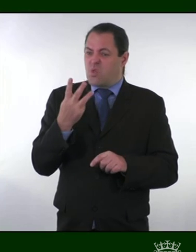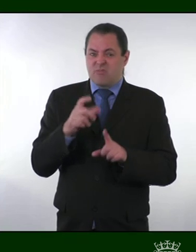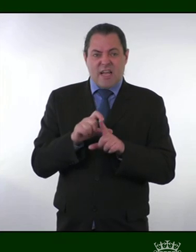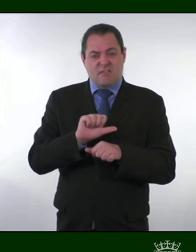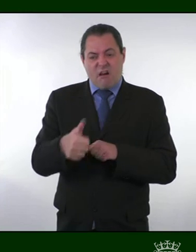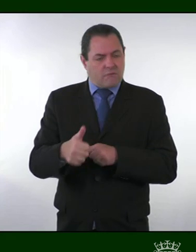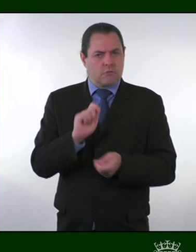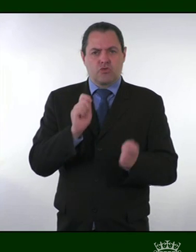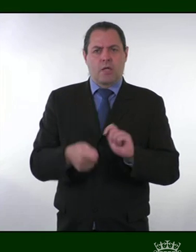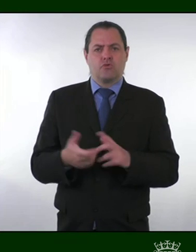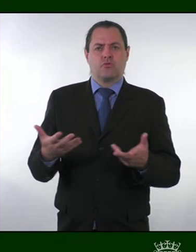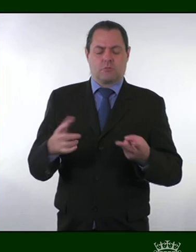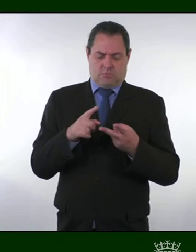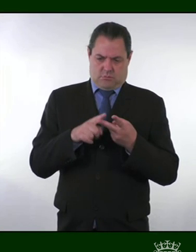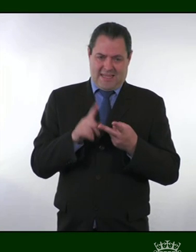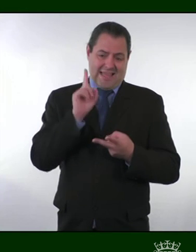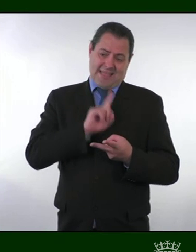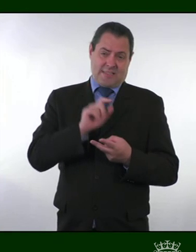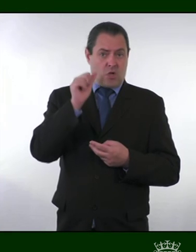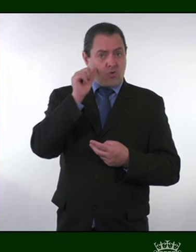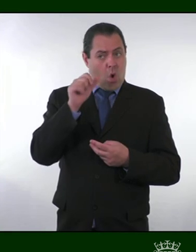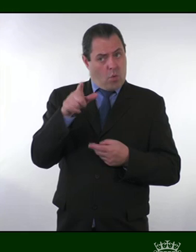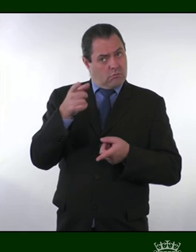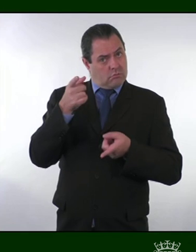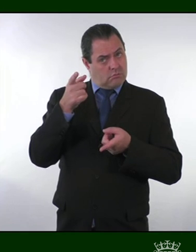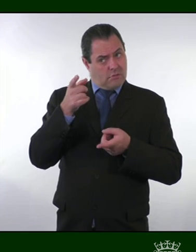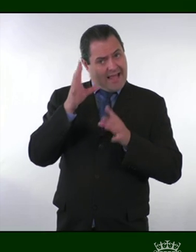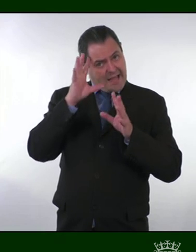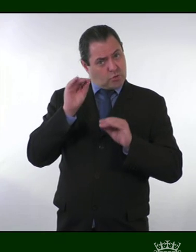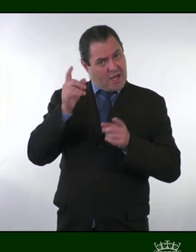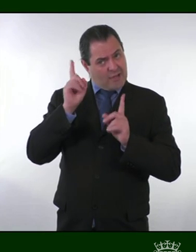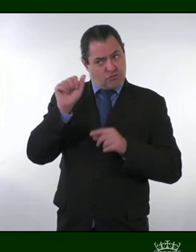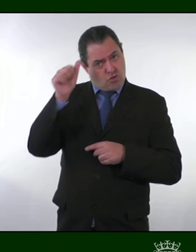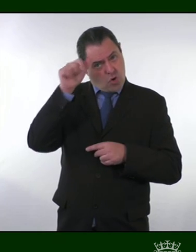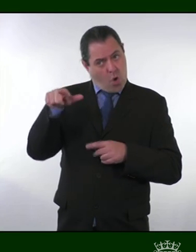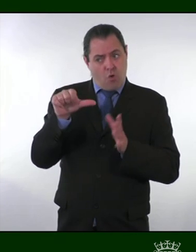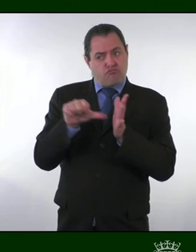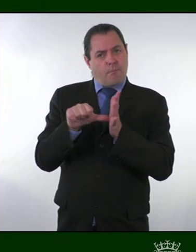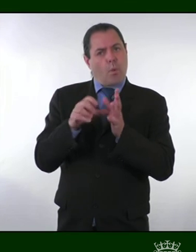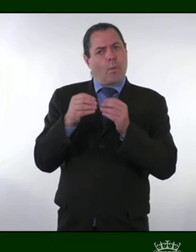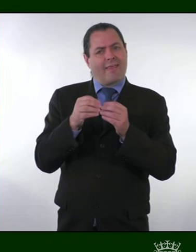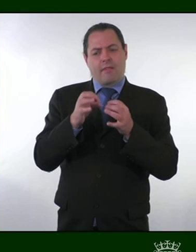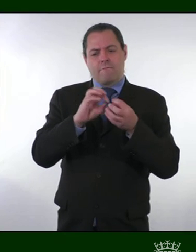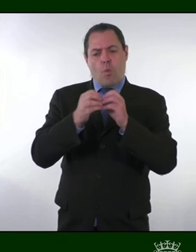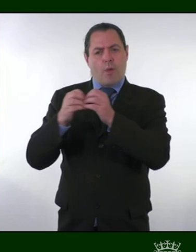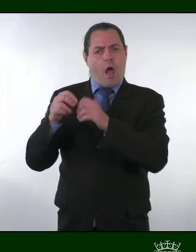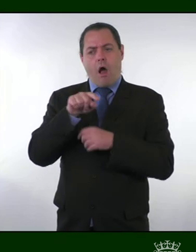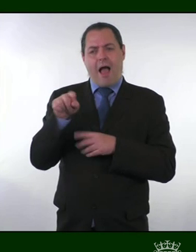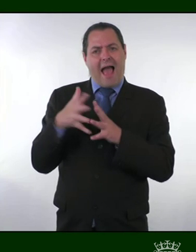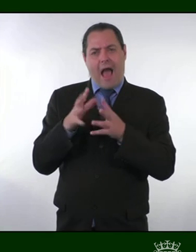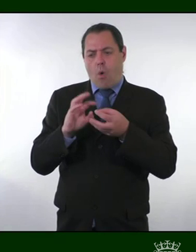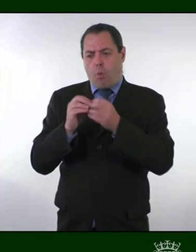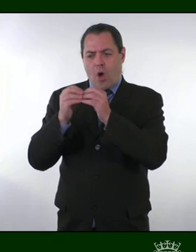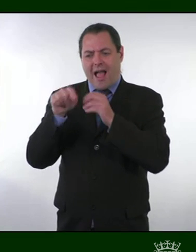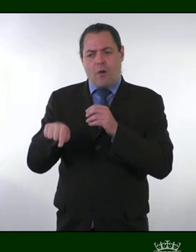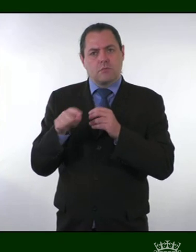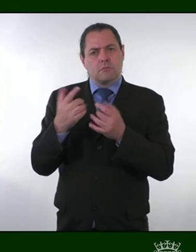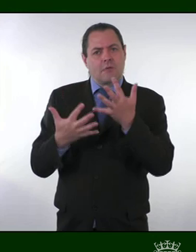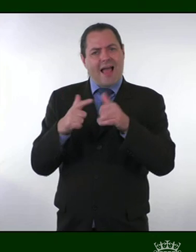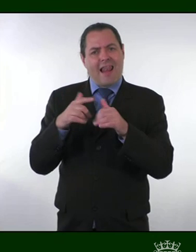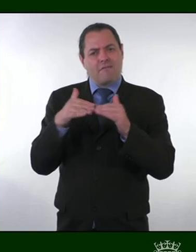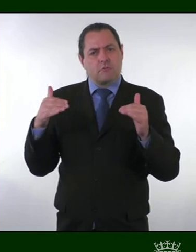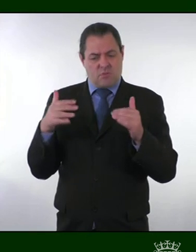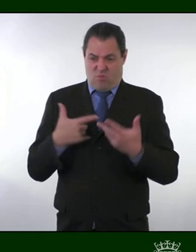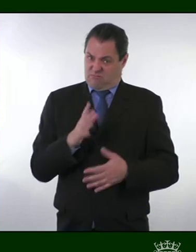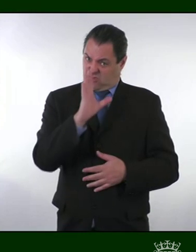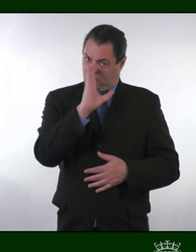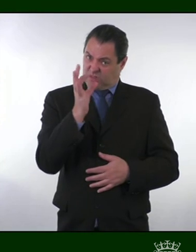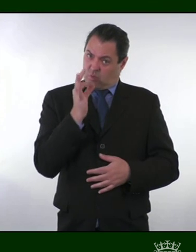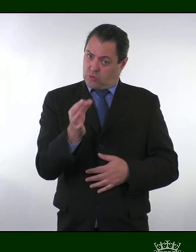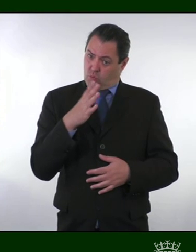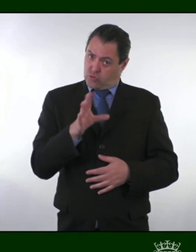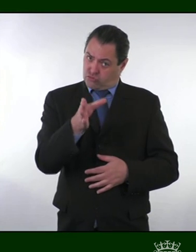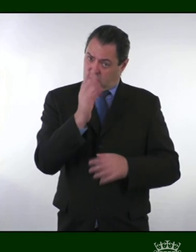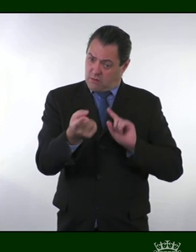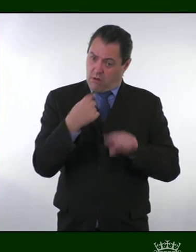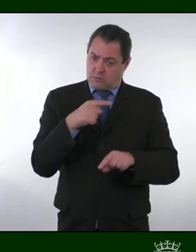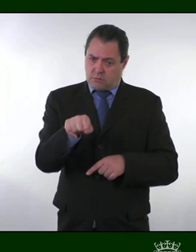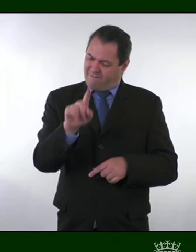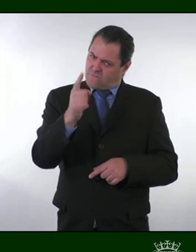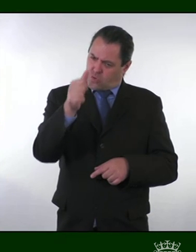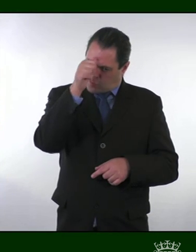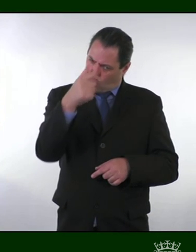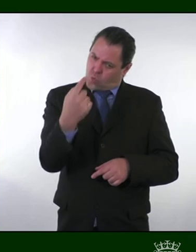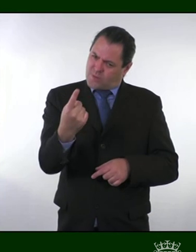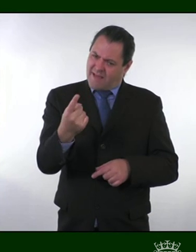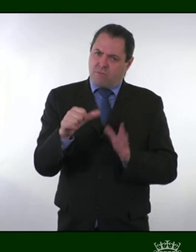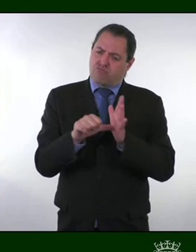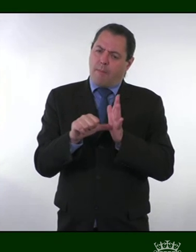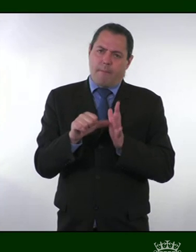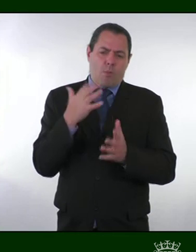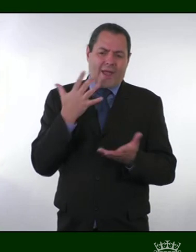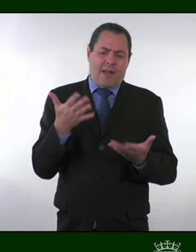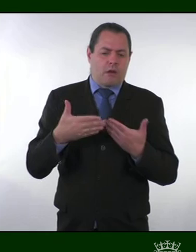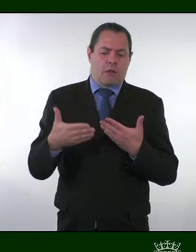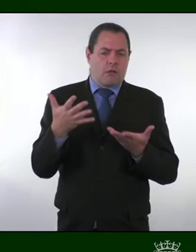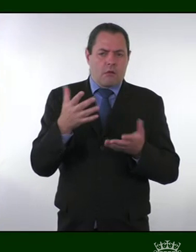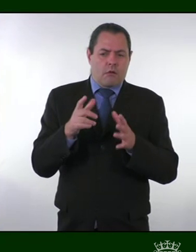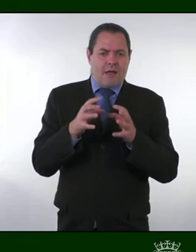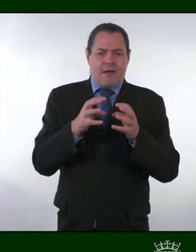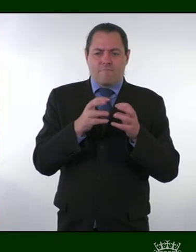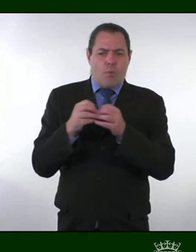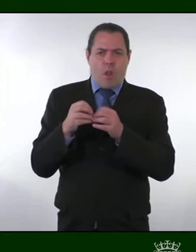We learned yesterday that the Education Secretary knew well in advance that there was a problem with the algorithm, so a straight answer to a straight question, please: when did the Prime Minister first know that there was a problem with the algorithm?